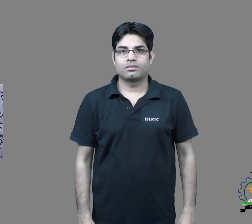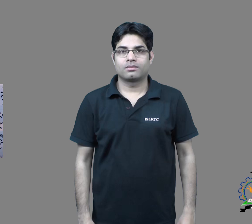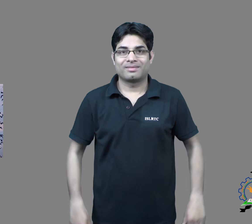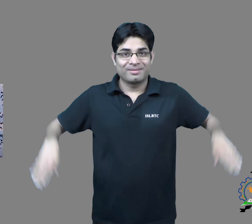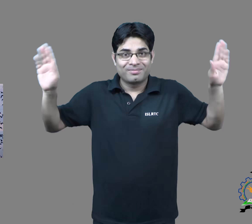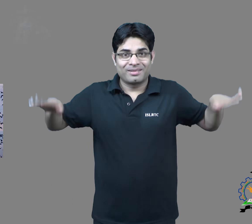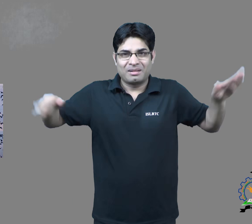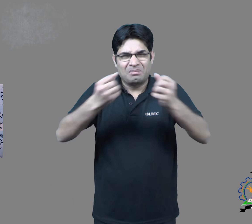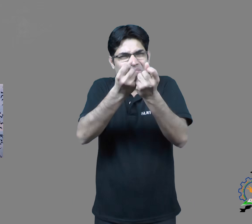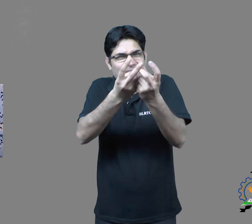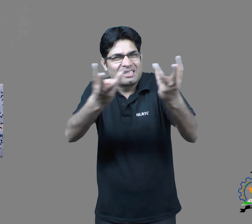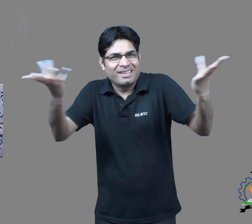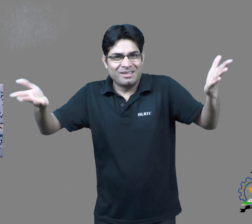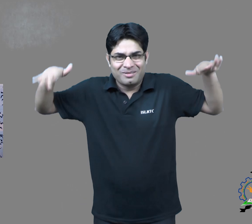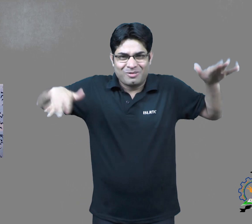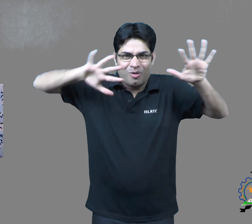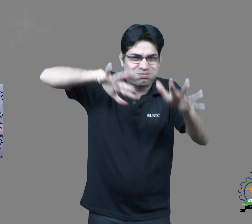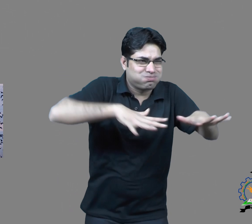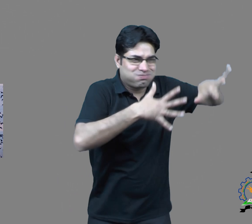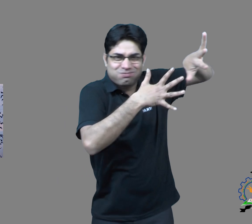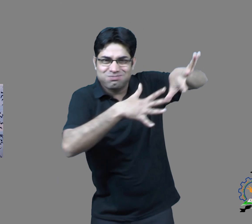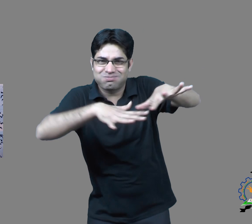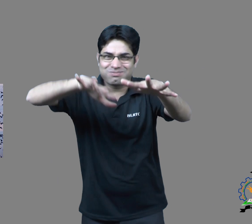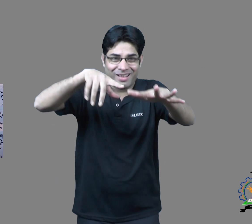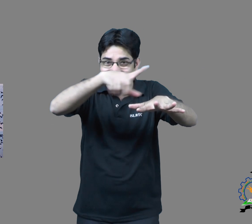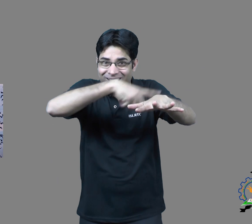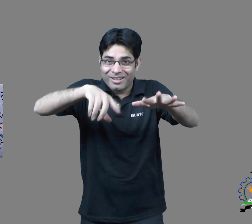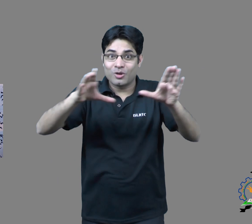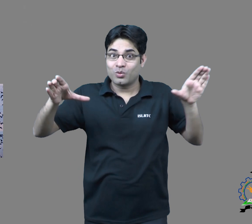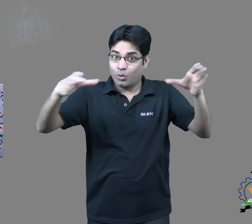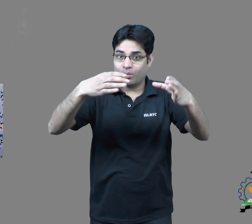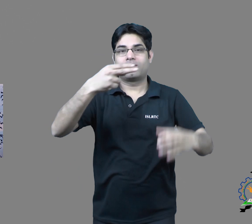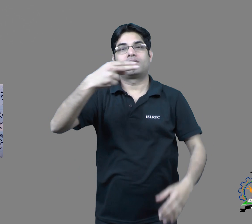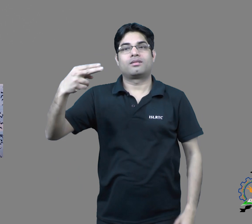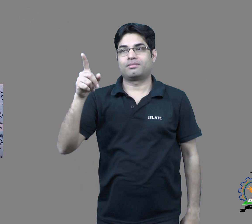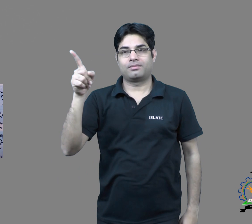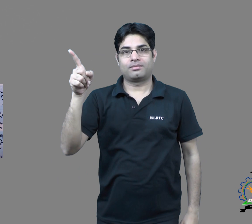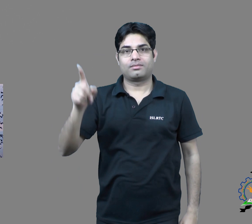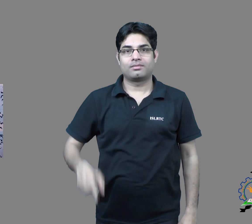Flock Of Birds